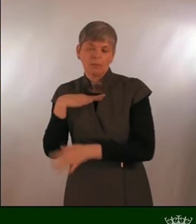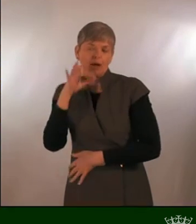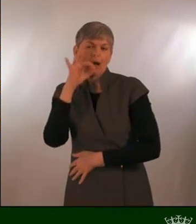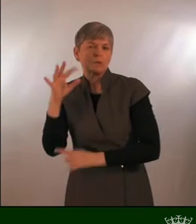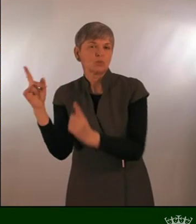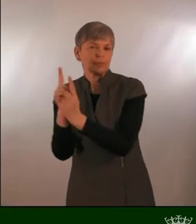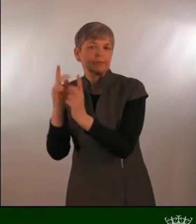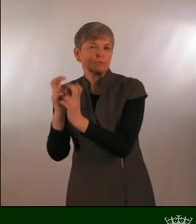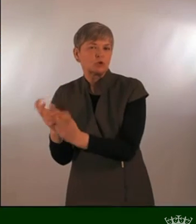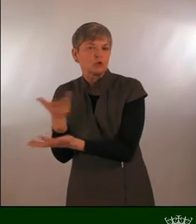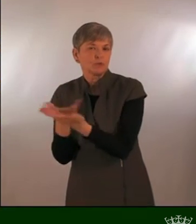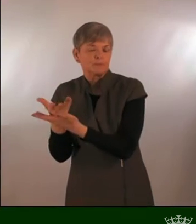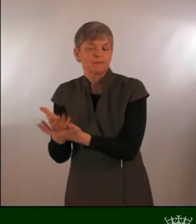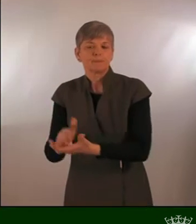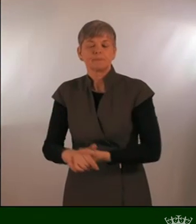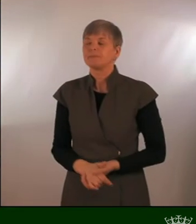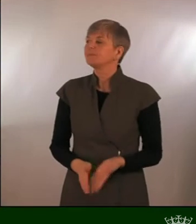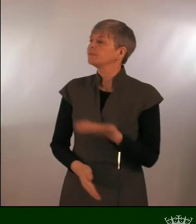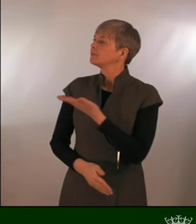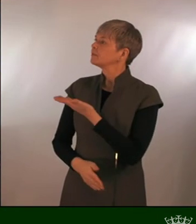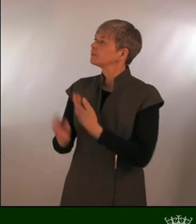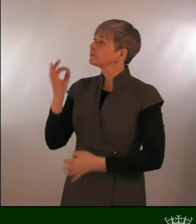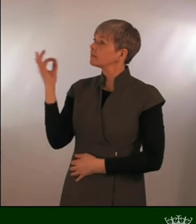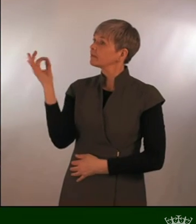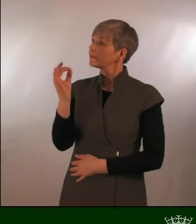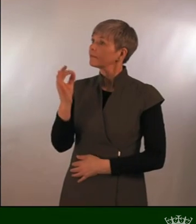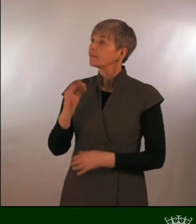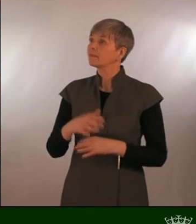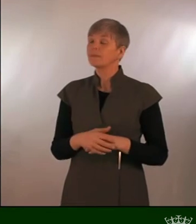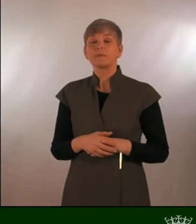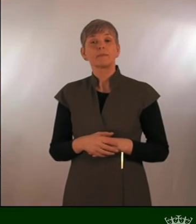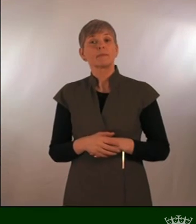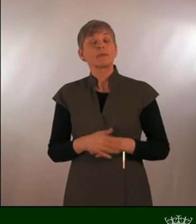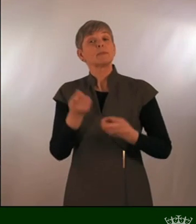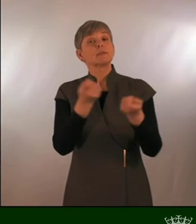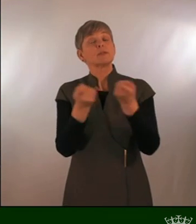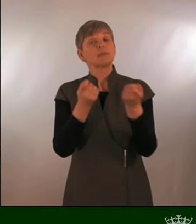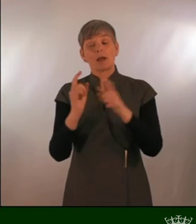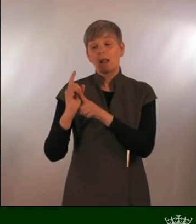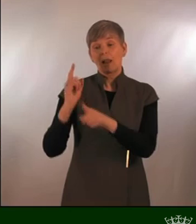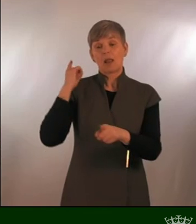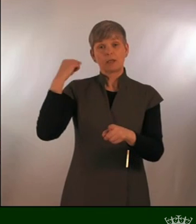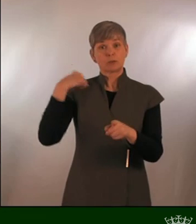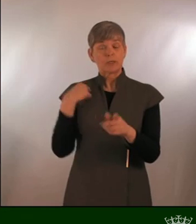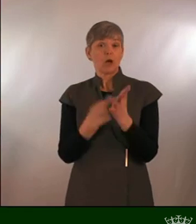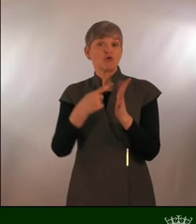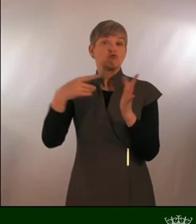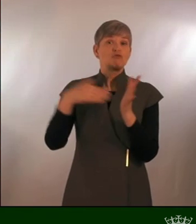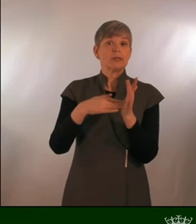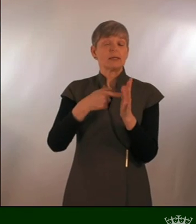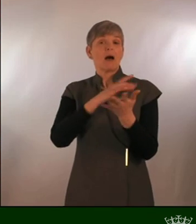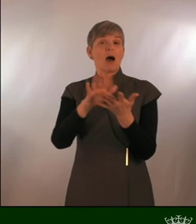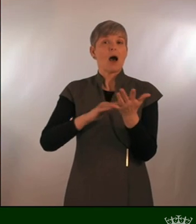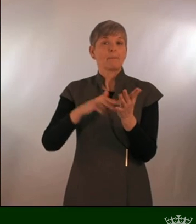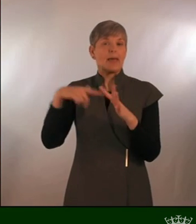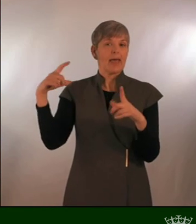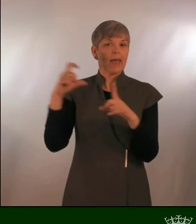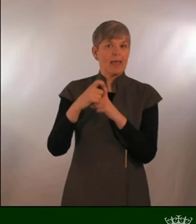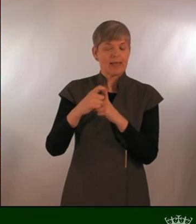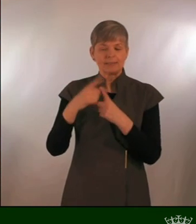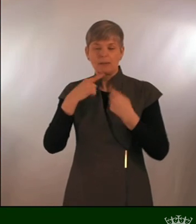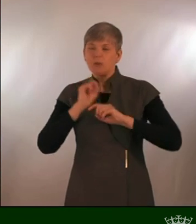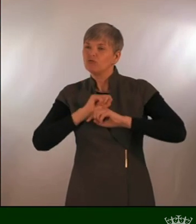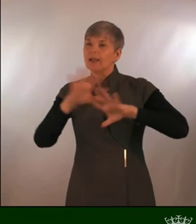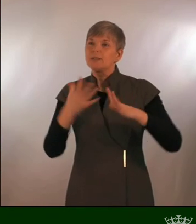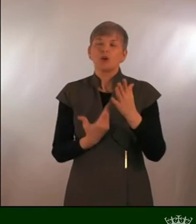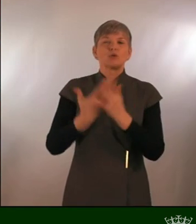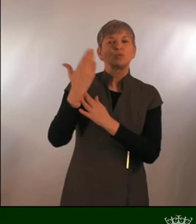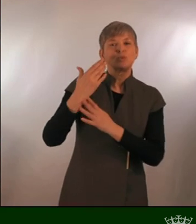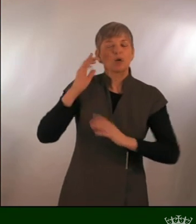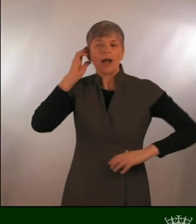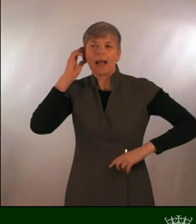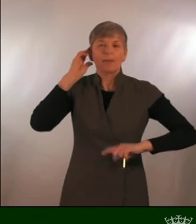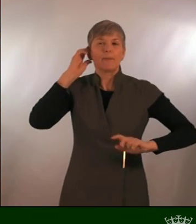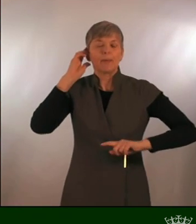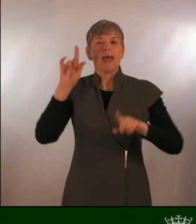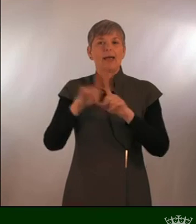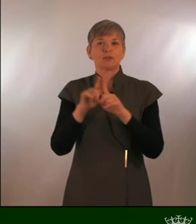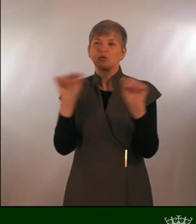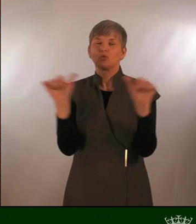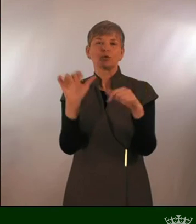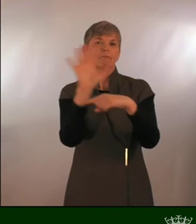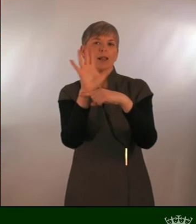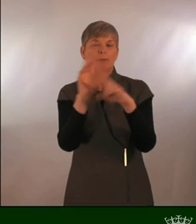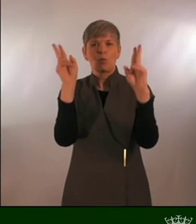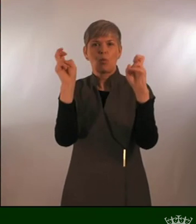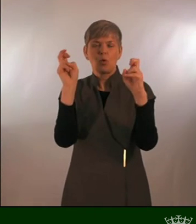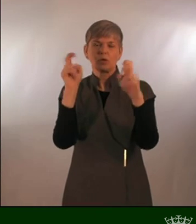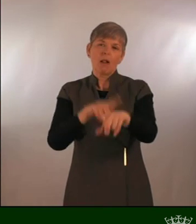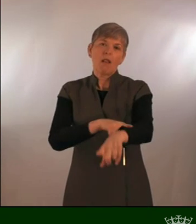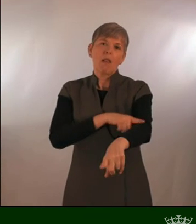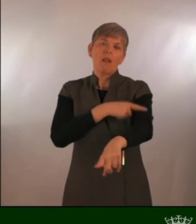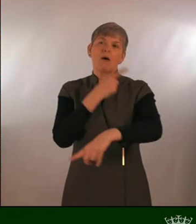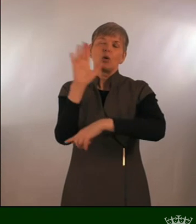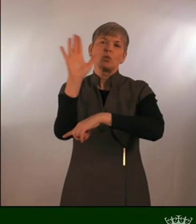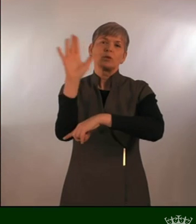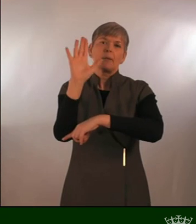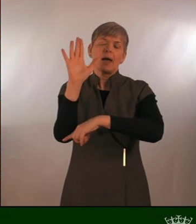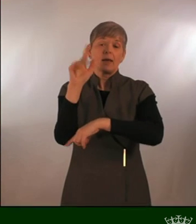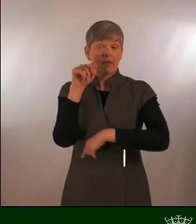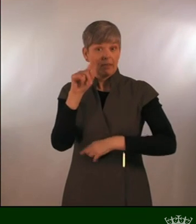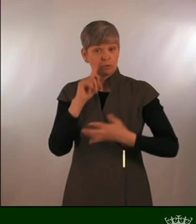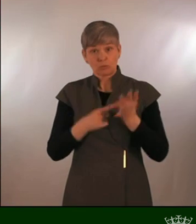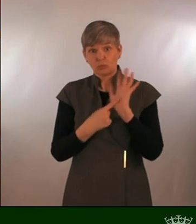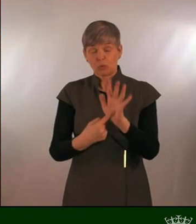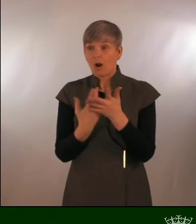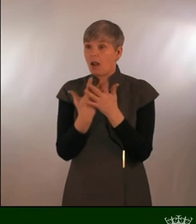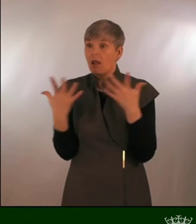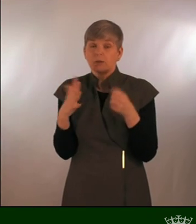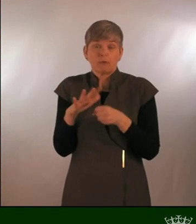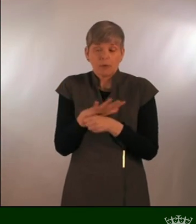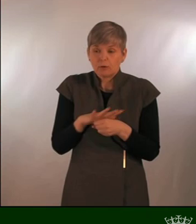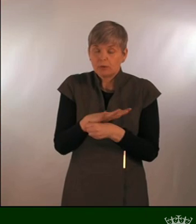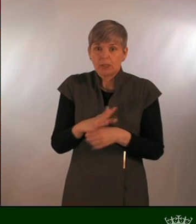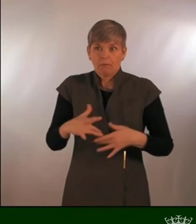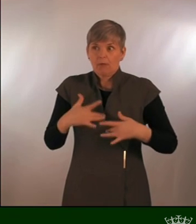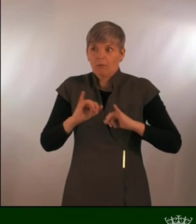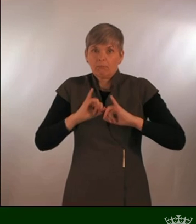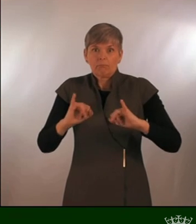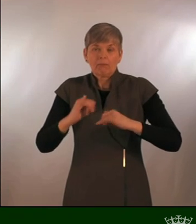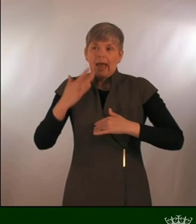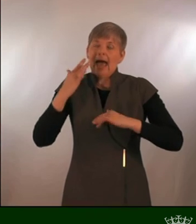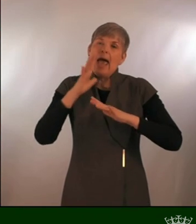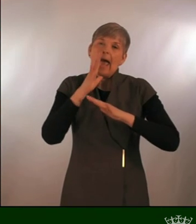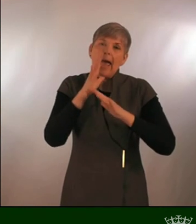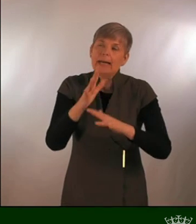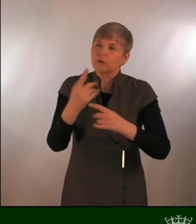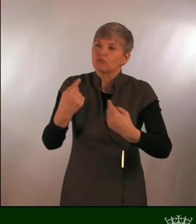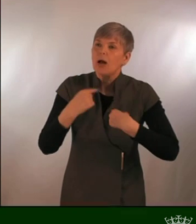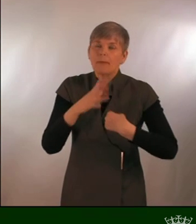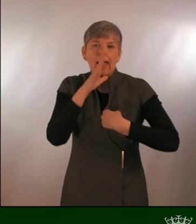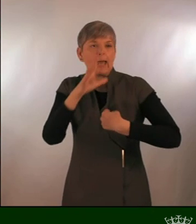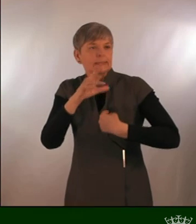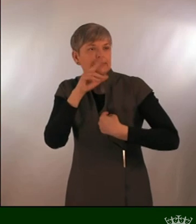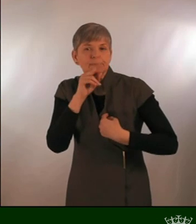Last week, Emmy award-winning actor and musician Riz Ahmed released a hard-hitting new album and a short film, “The Long Goodbye”, which powerfully expresses the heartbreak of many British minorities who feel unwanted in Britain, where hate crime is rising and hate speech infects public life.